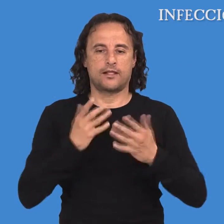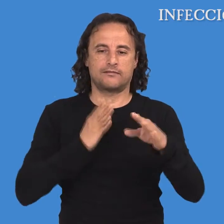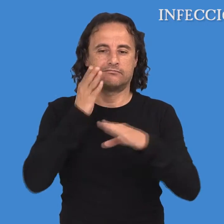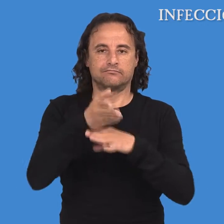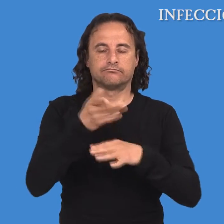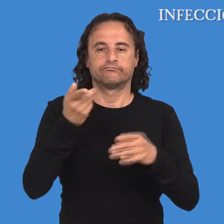ir